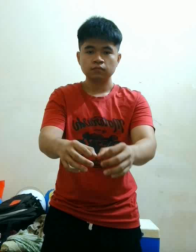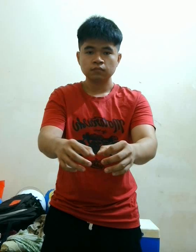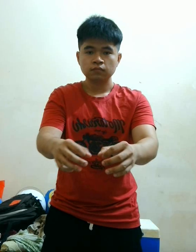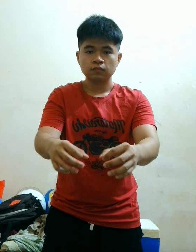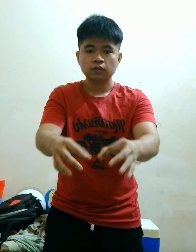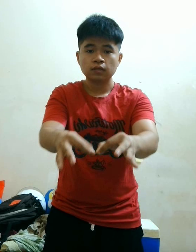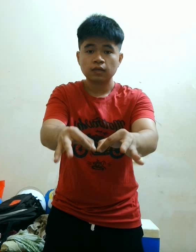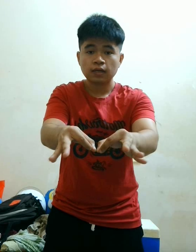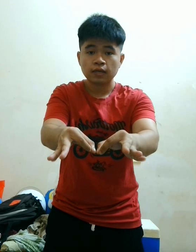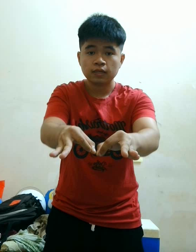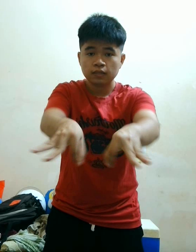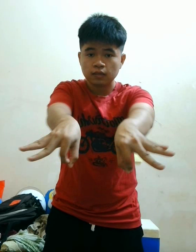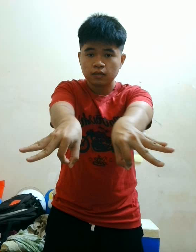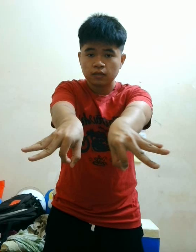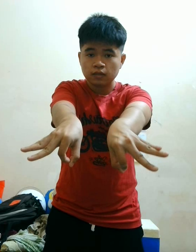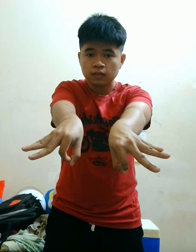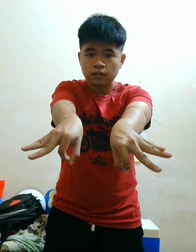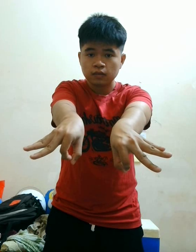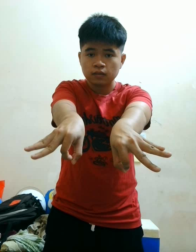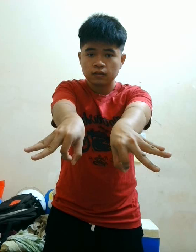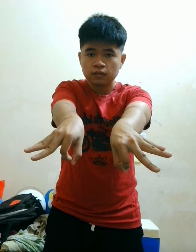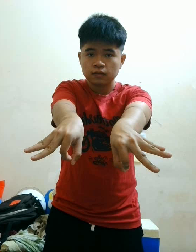cai gi